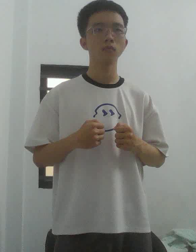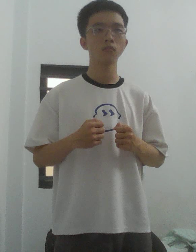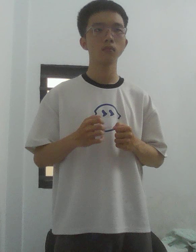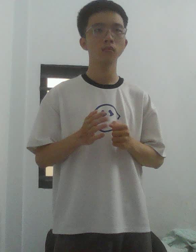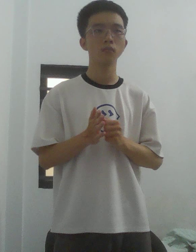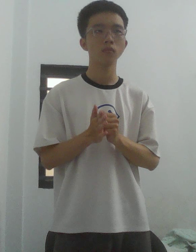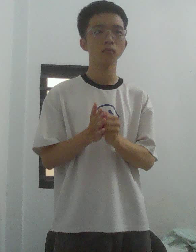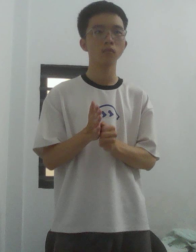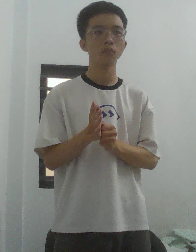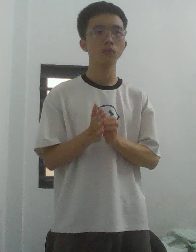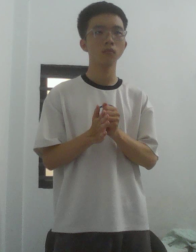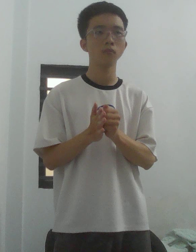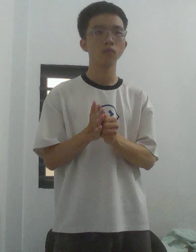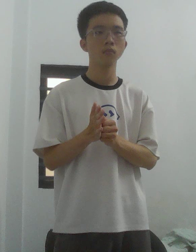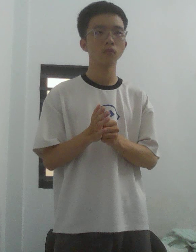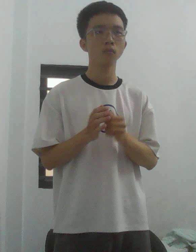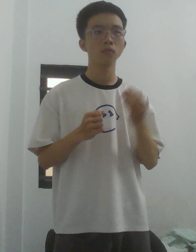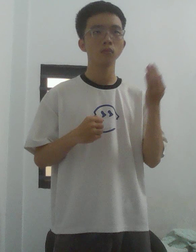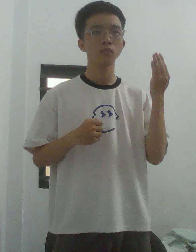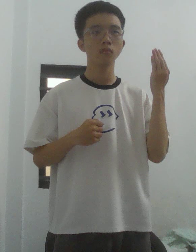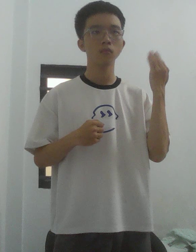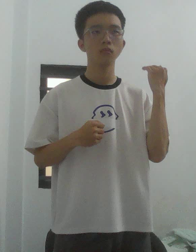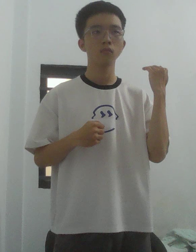thang truoc